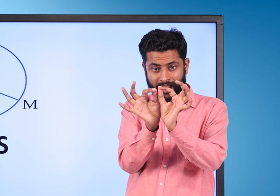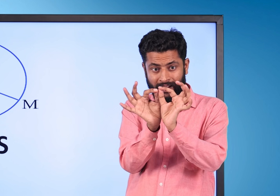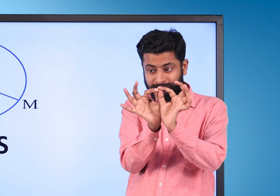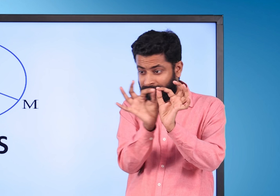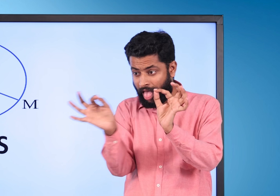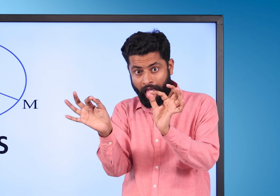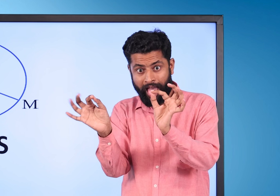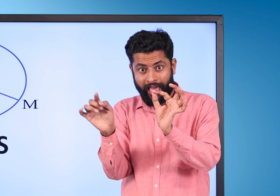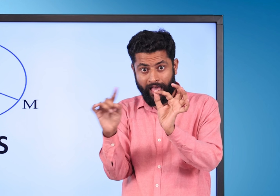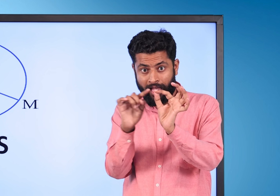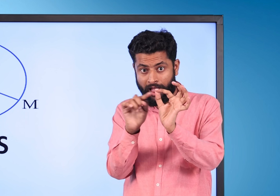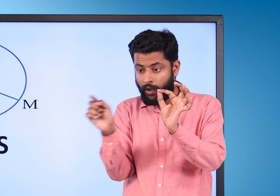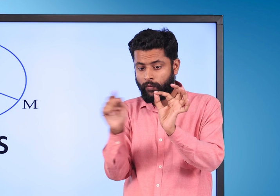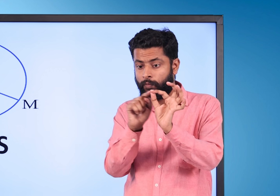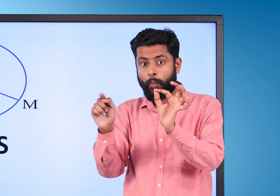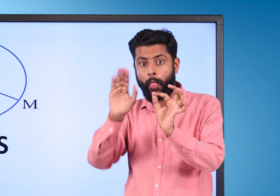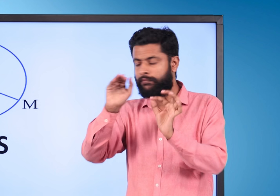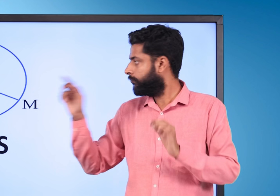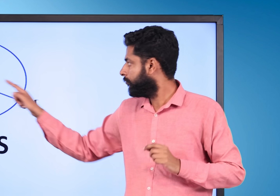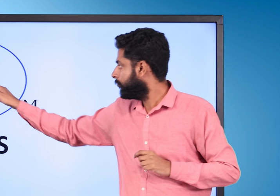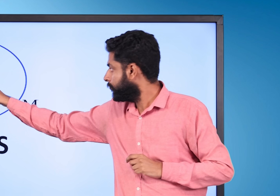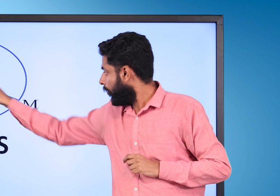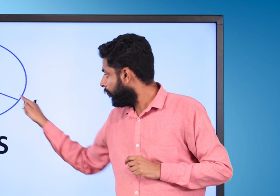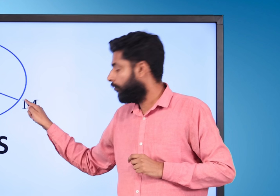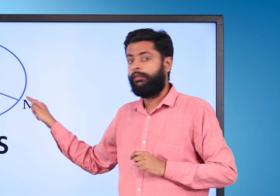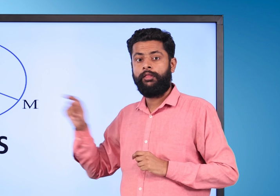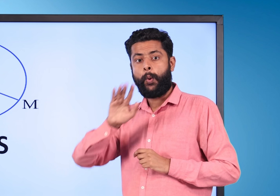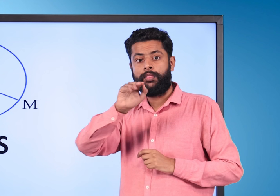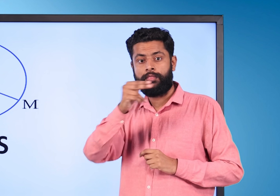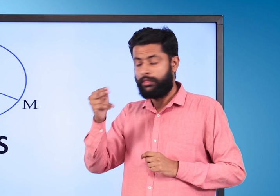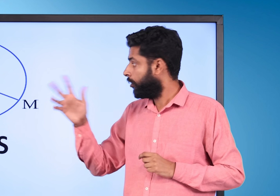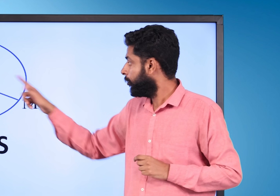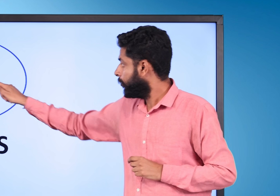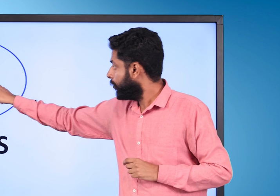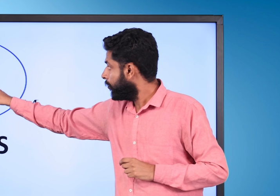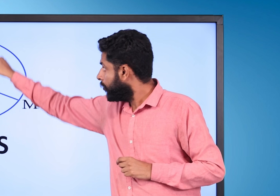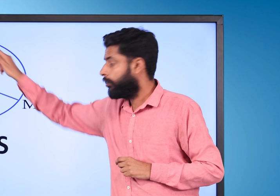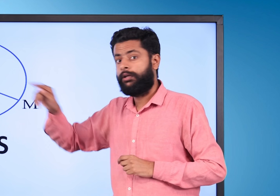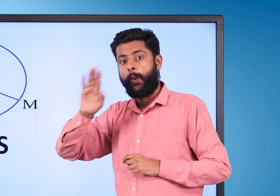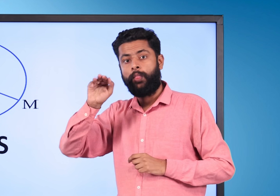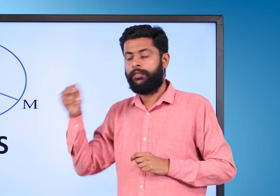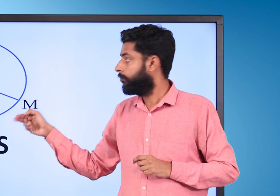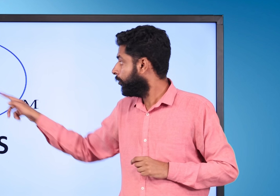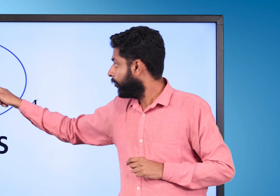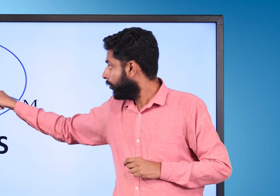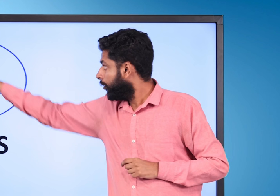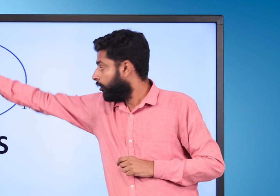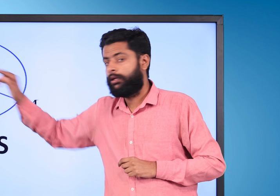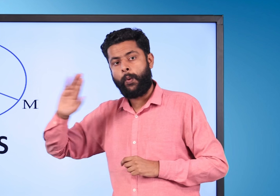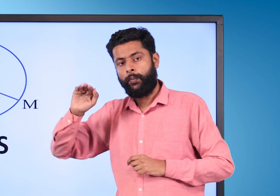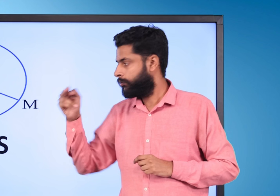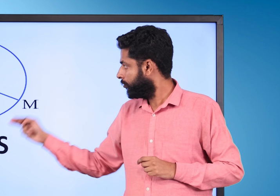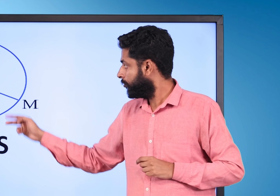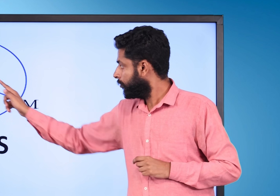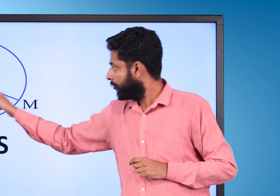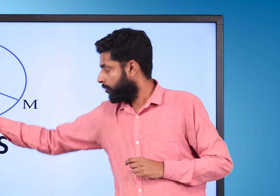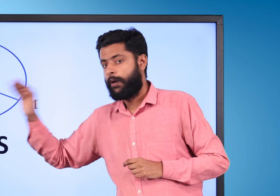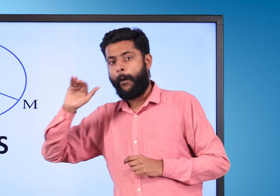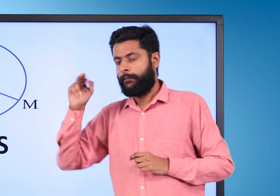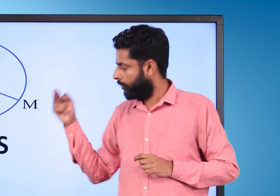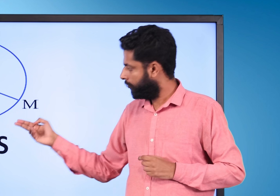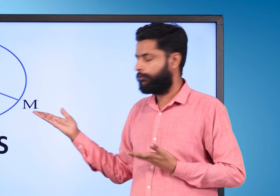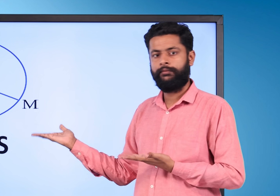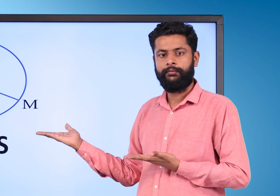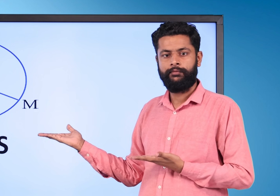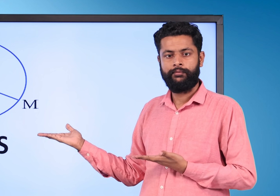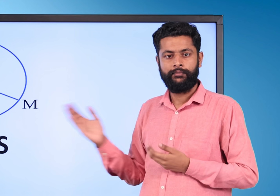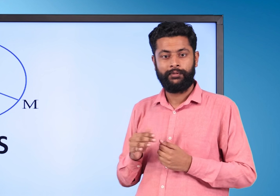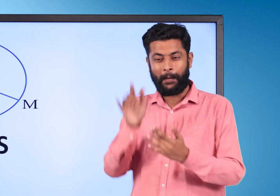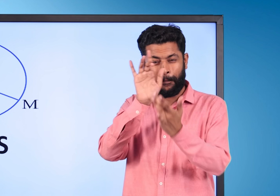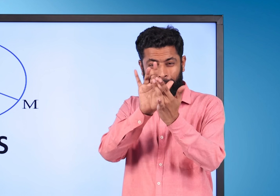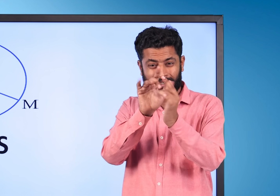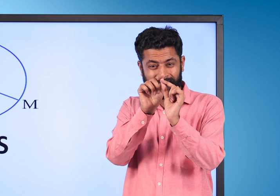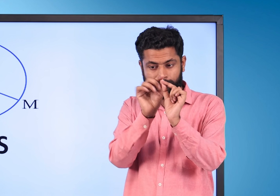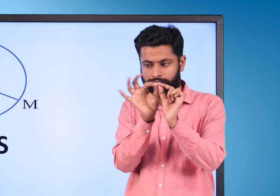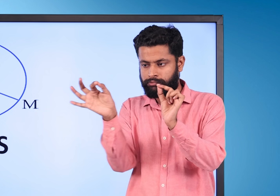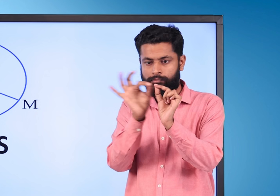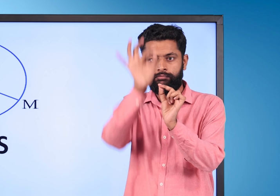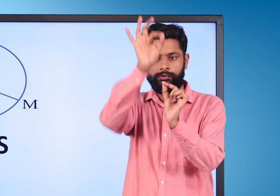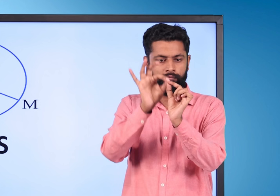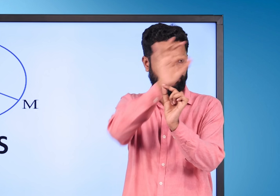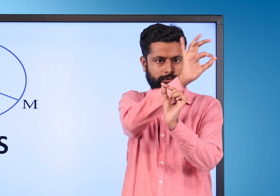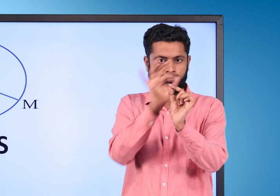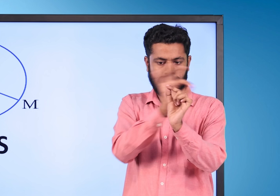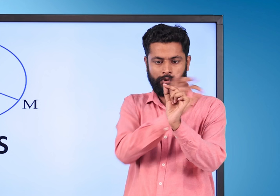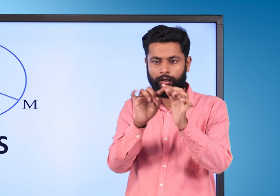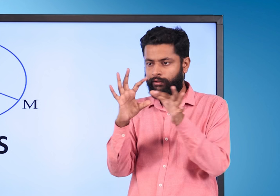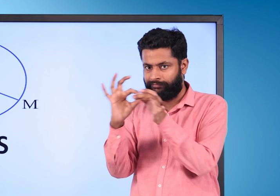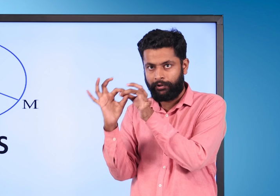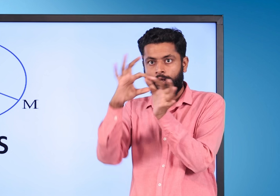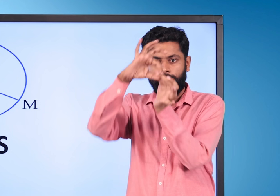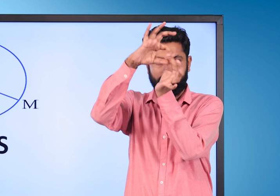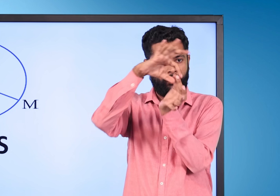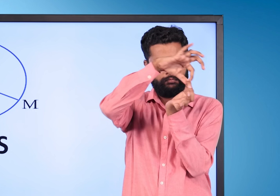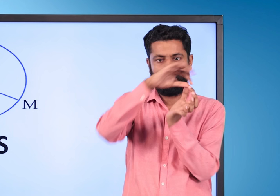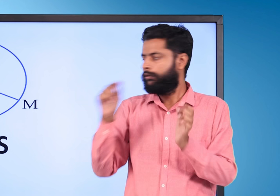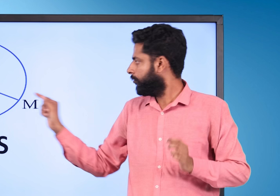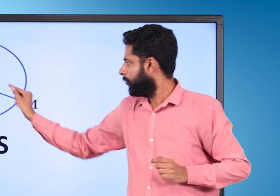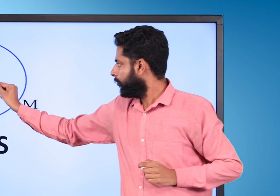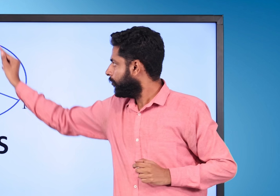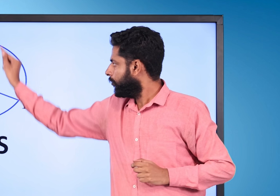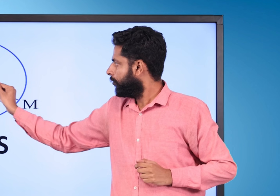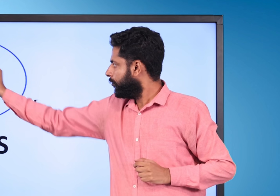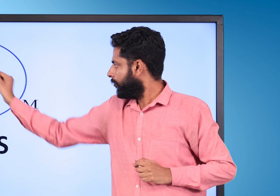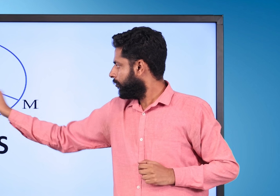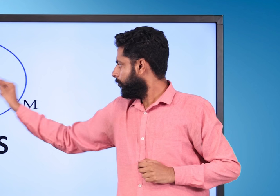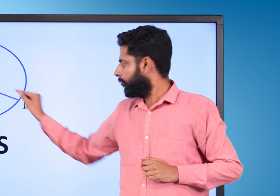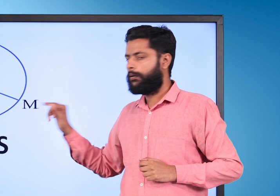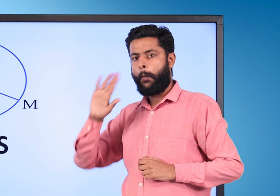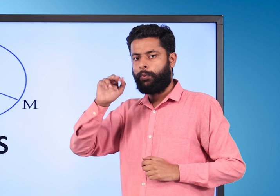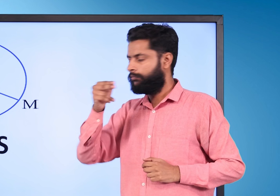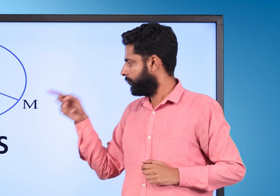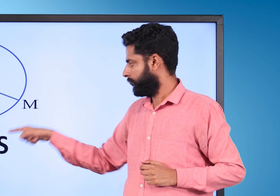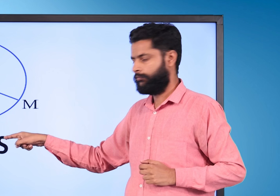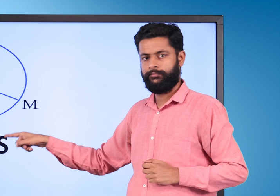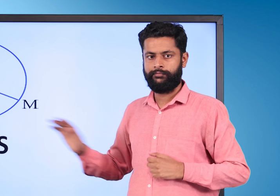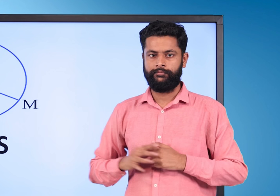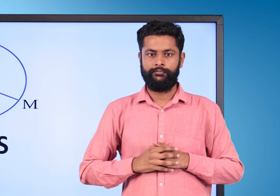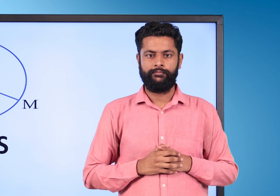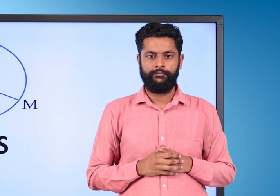The fixed distance is the radius of the circle. The radius is a line segment that connects the centre to a point on the circle.